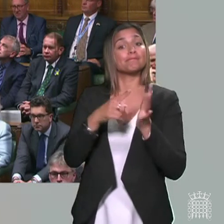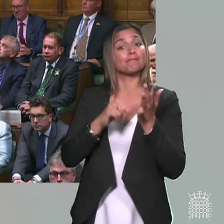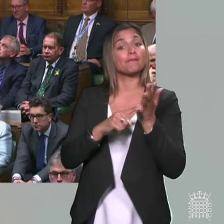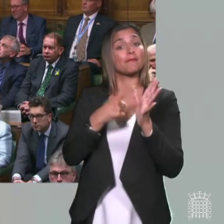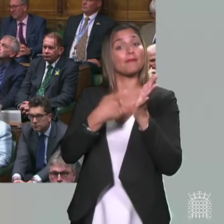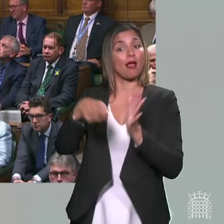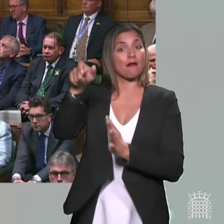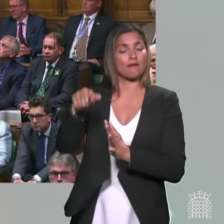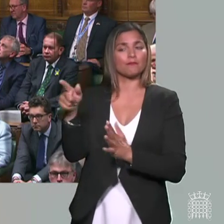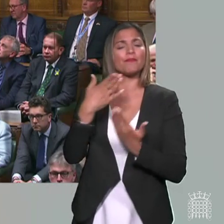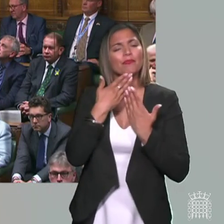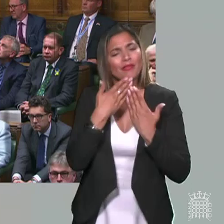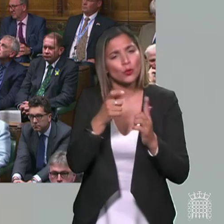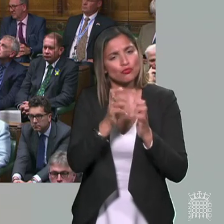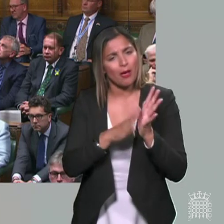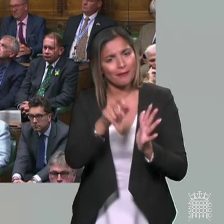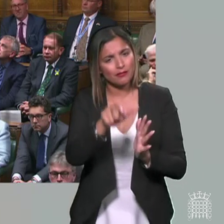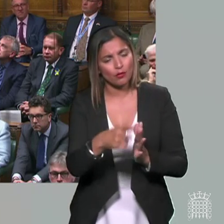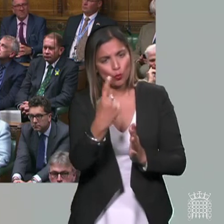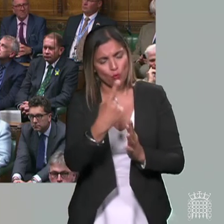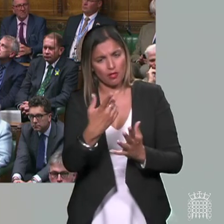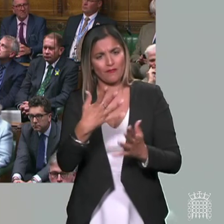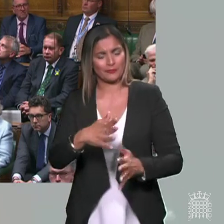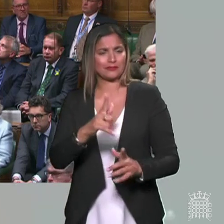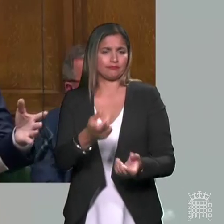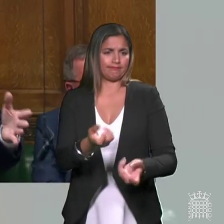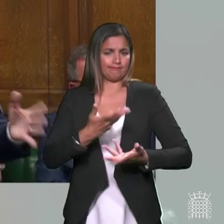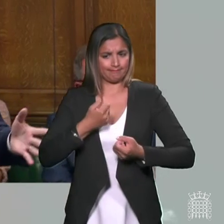I thank the Prime Minister for his personal interest in Aberconwy.